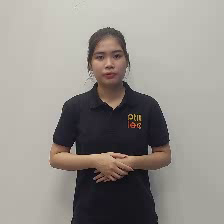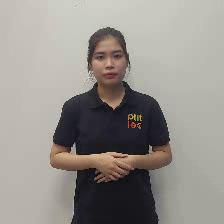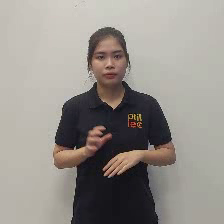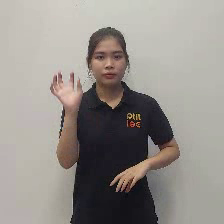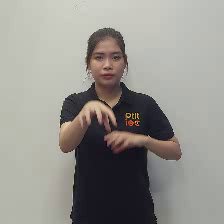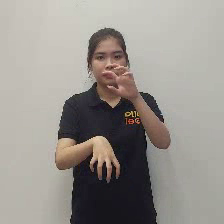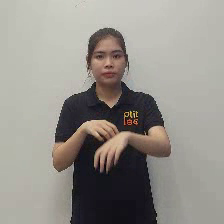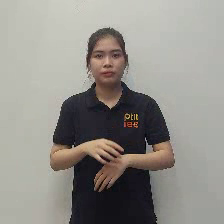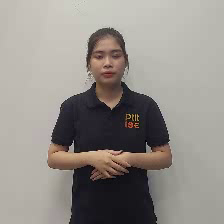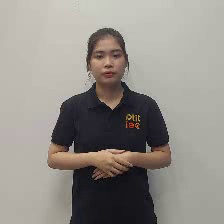Con gấu